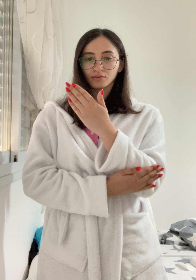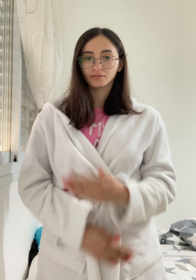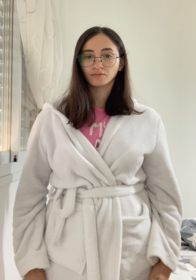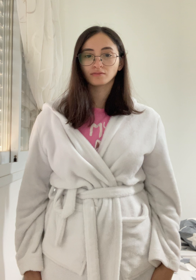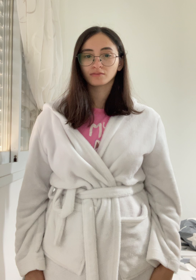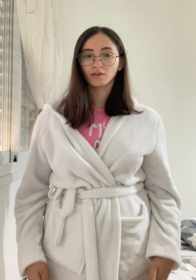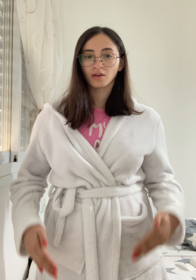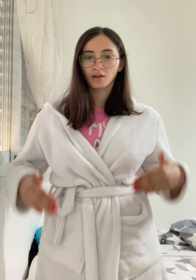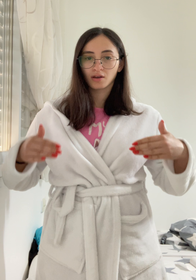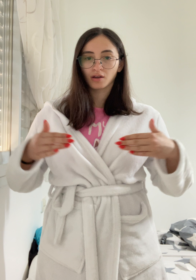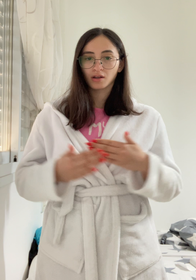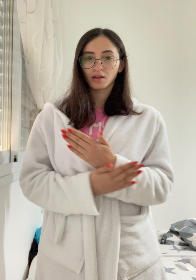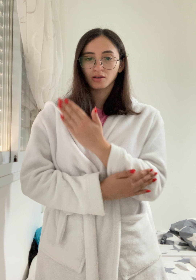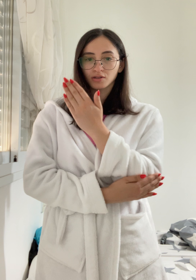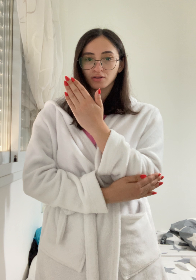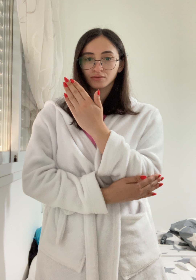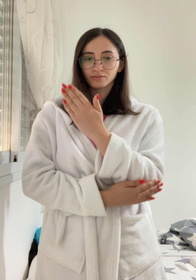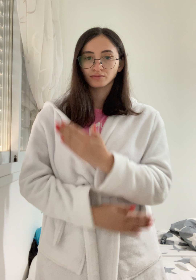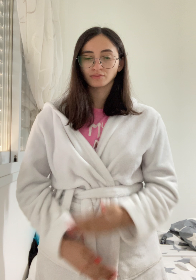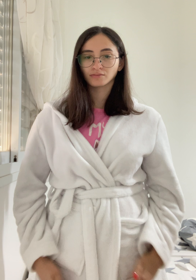חדש